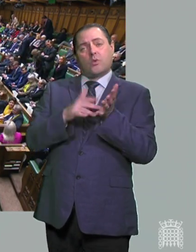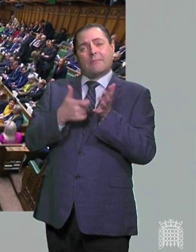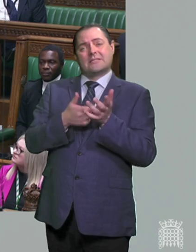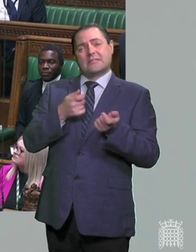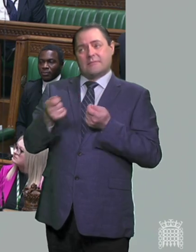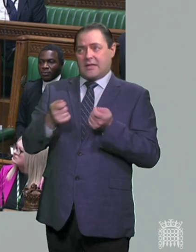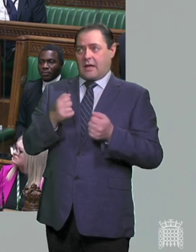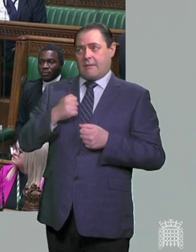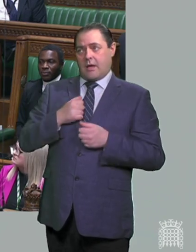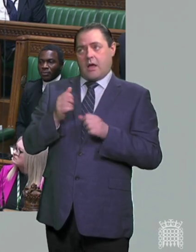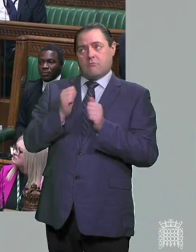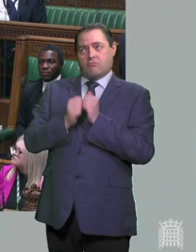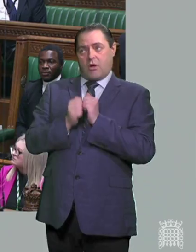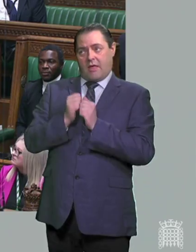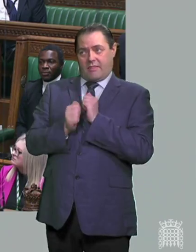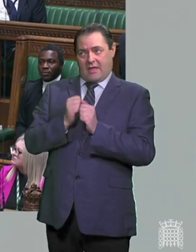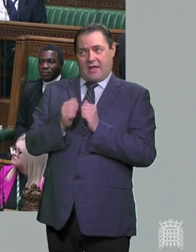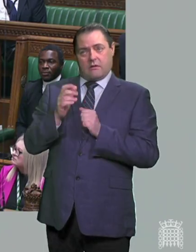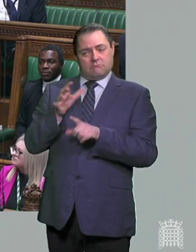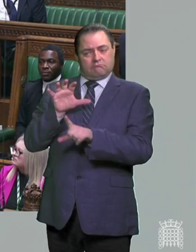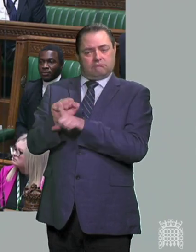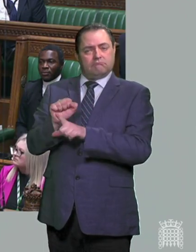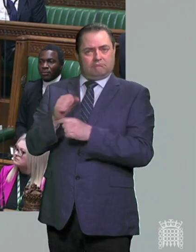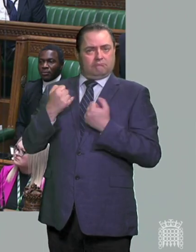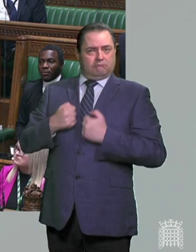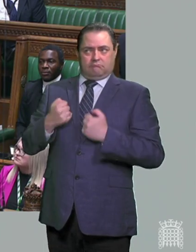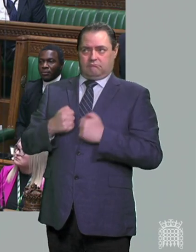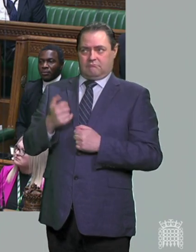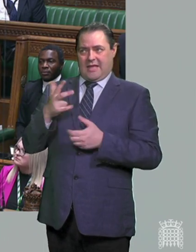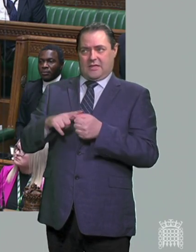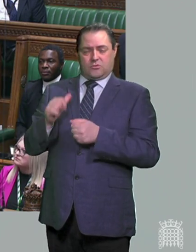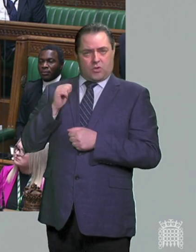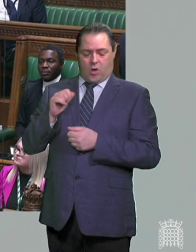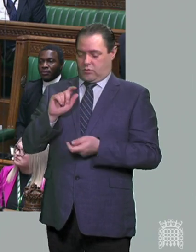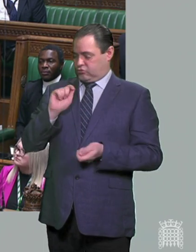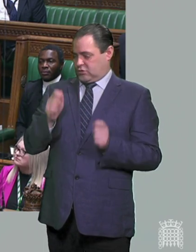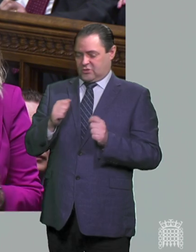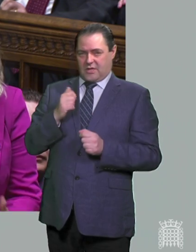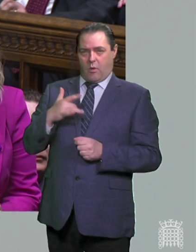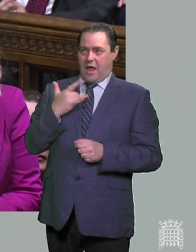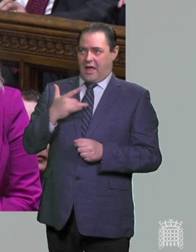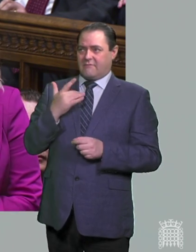When my wee brother was diagnosed with ulcerative colitis eight years ago, it is fair to say that it turned our lives upside down.